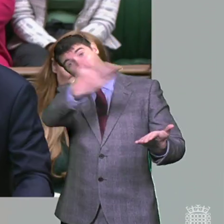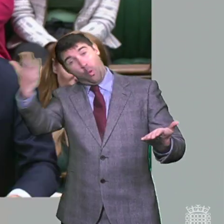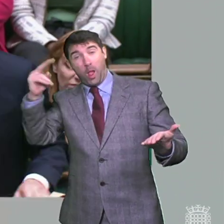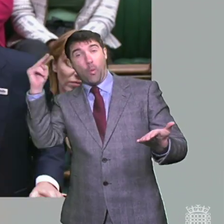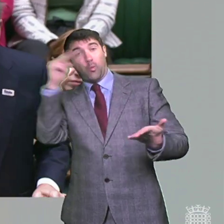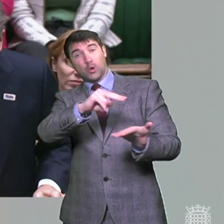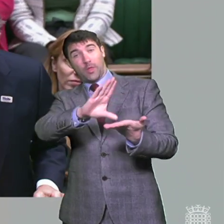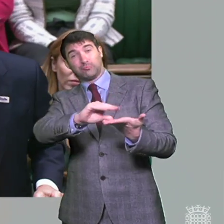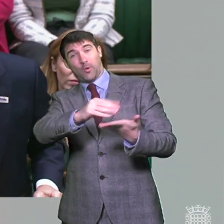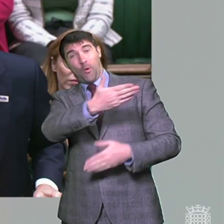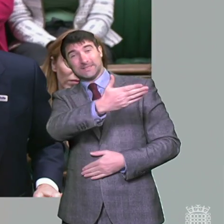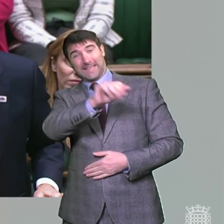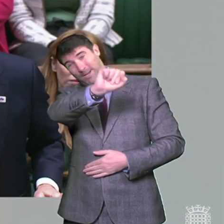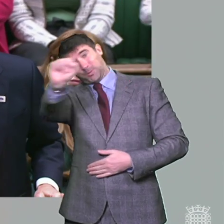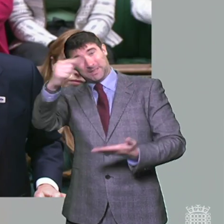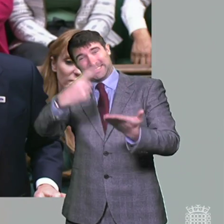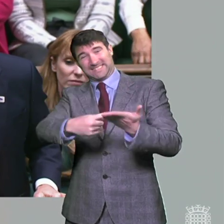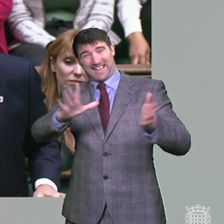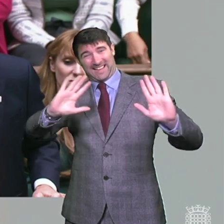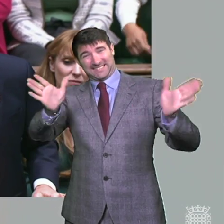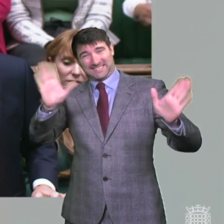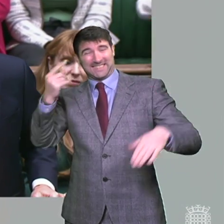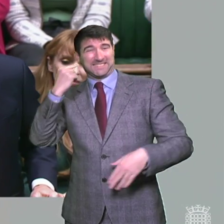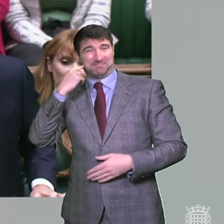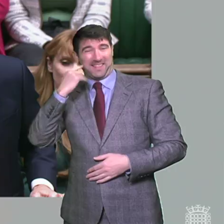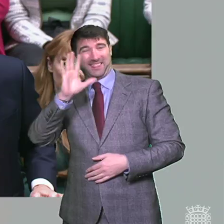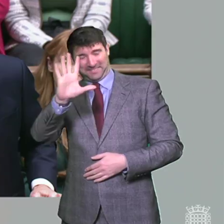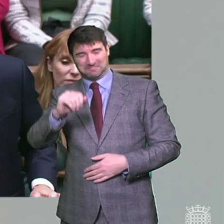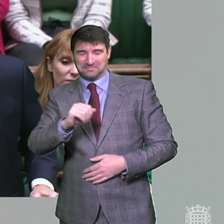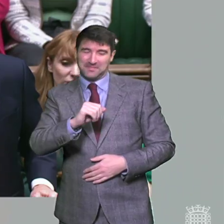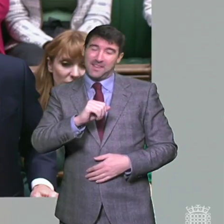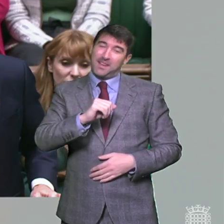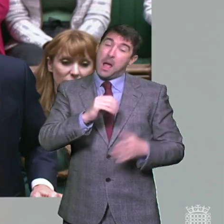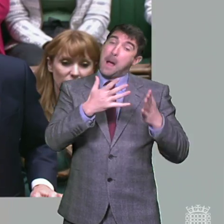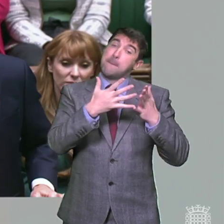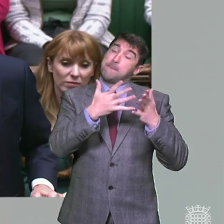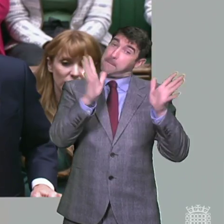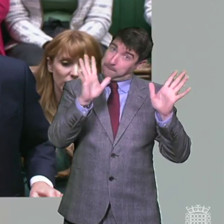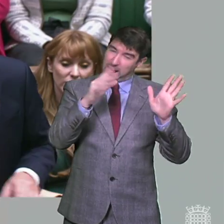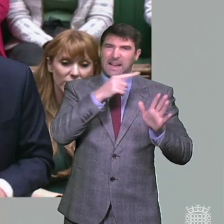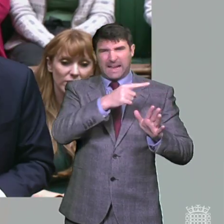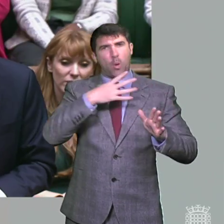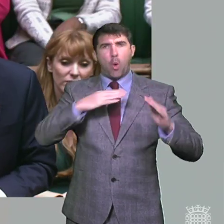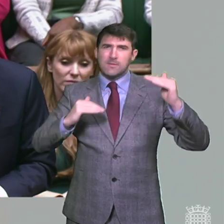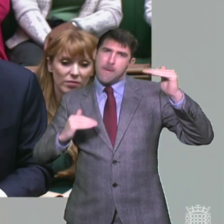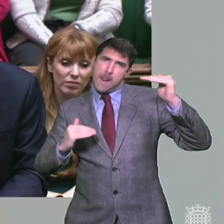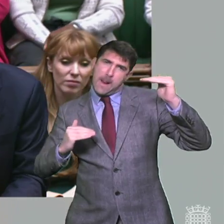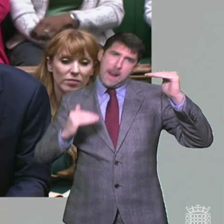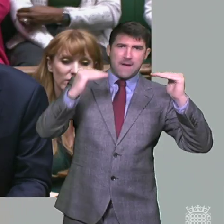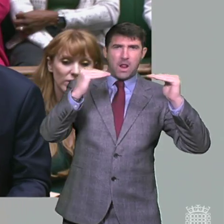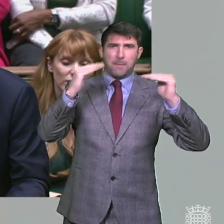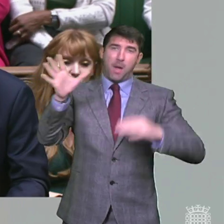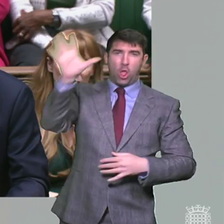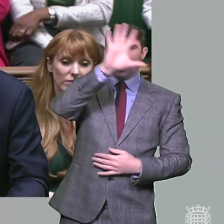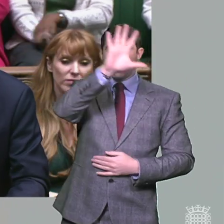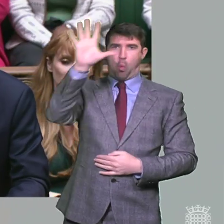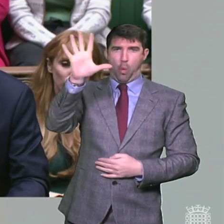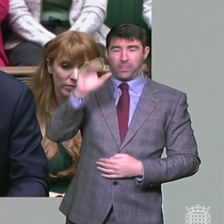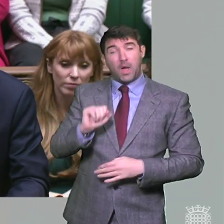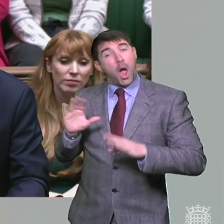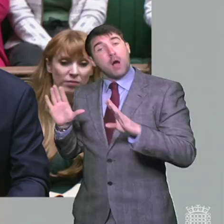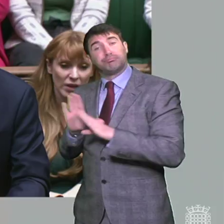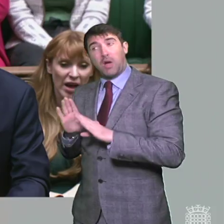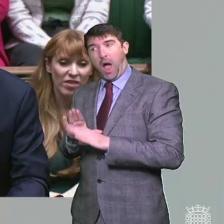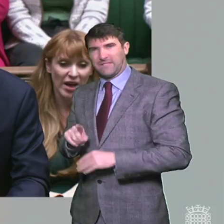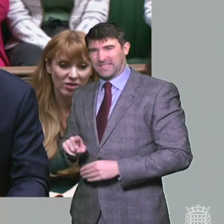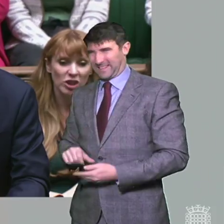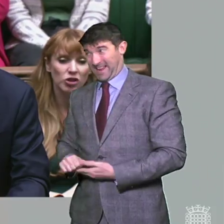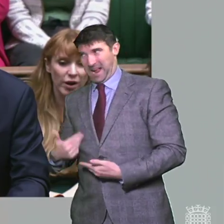In public, the Prime Minister “claims he wants to level up the North, but…he boasts about trying to funnel vital investment away from deprived areas...